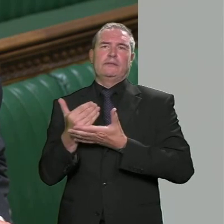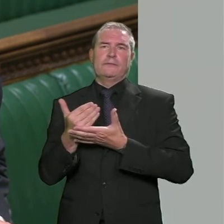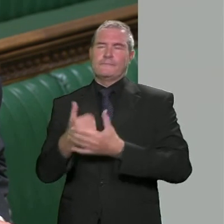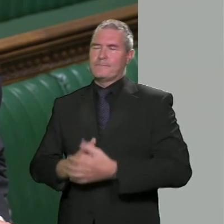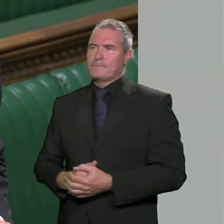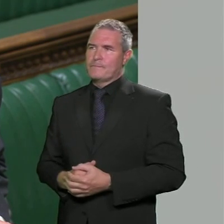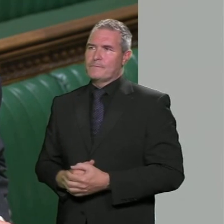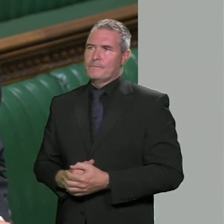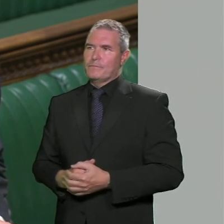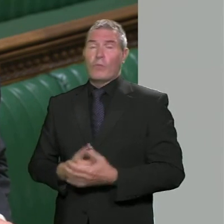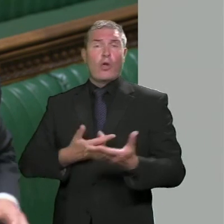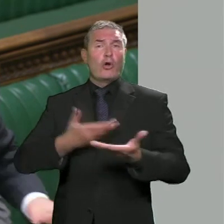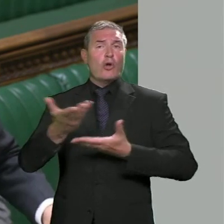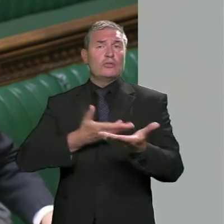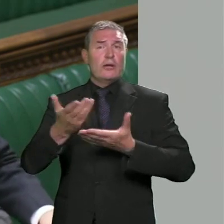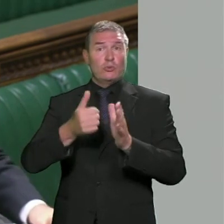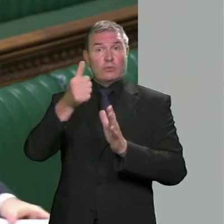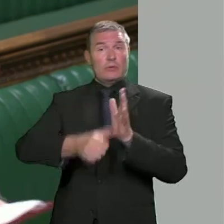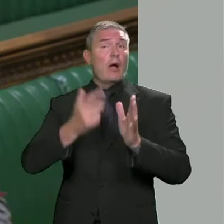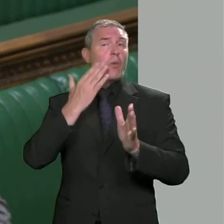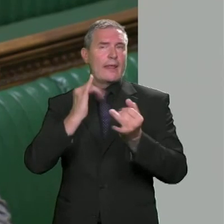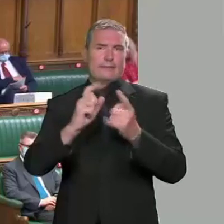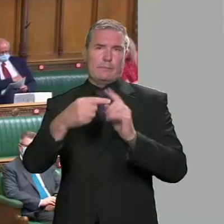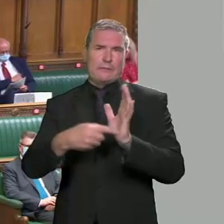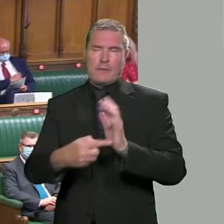I know that a full consultation is due to start in September.